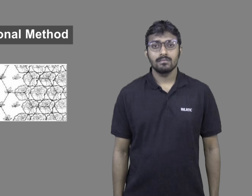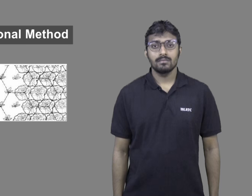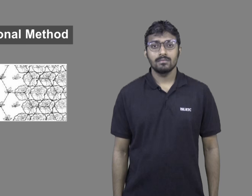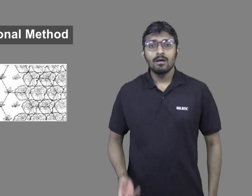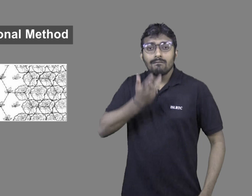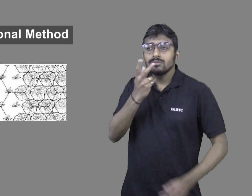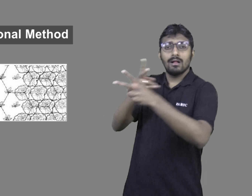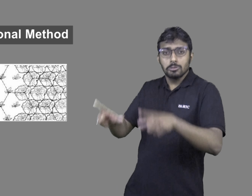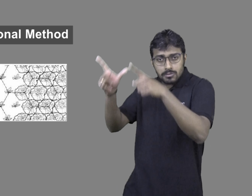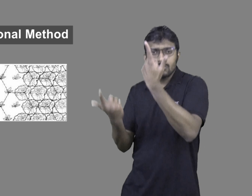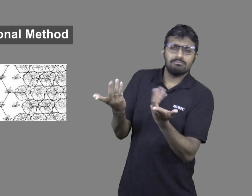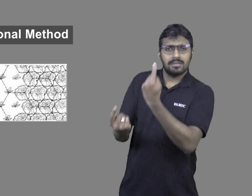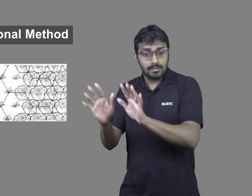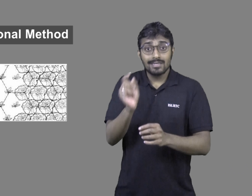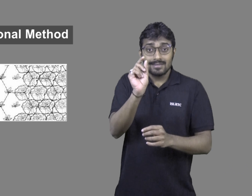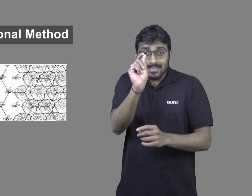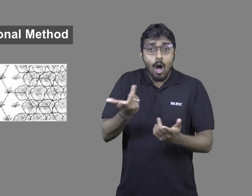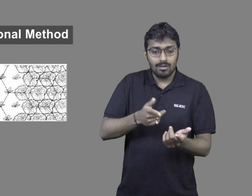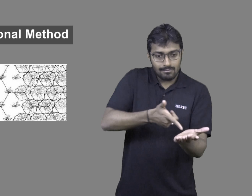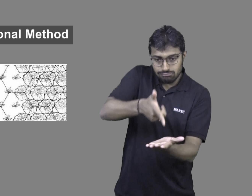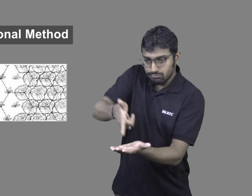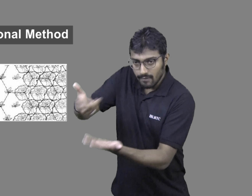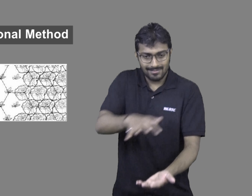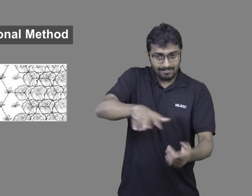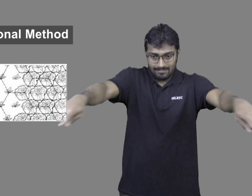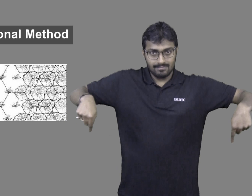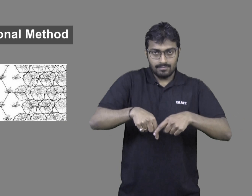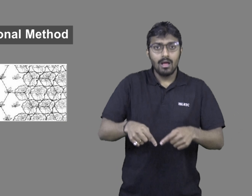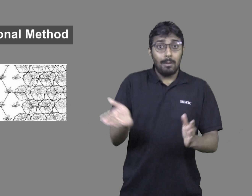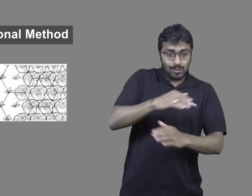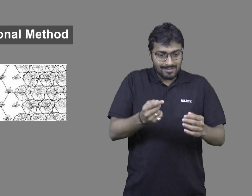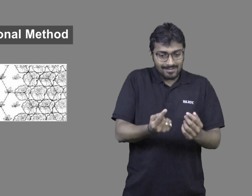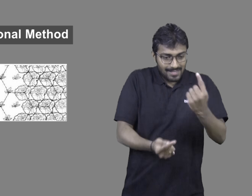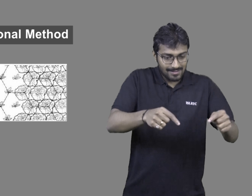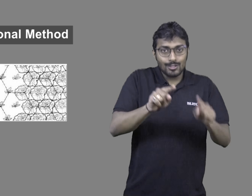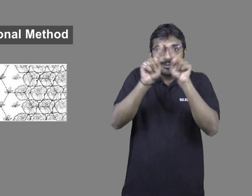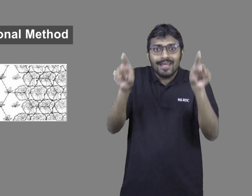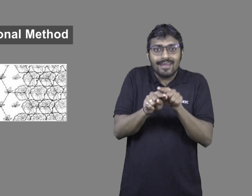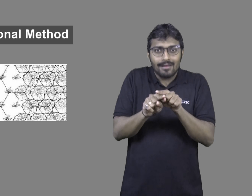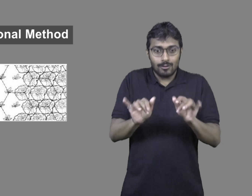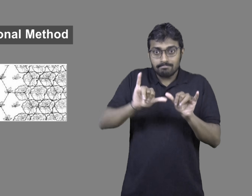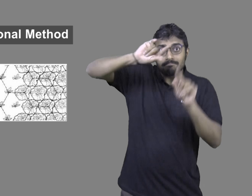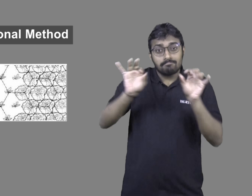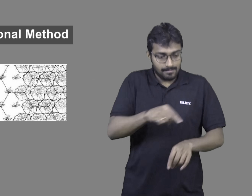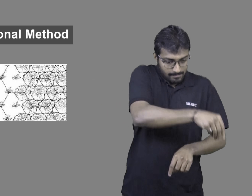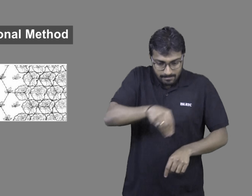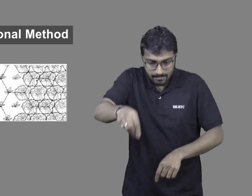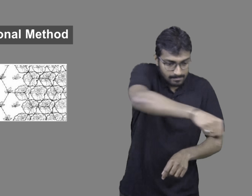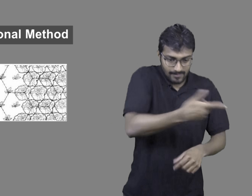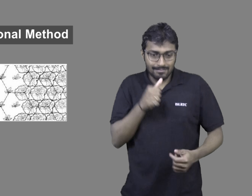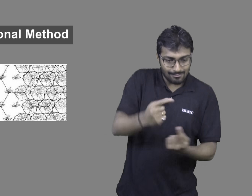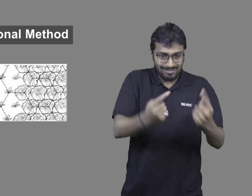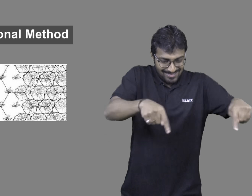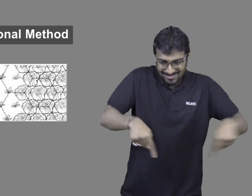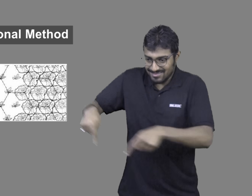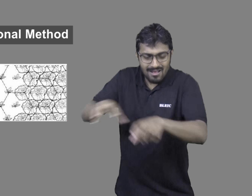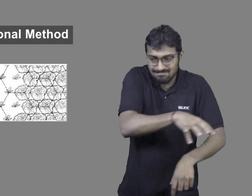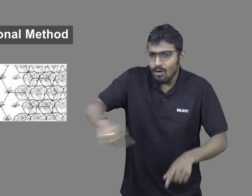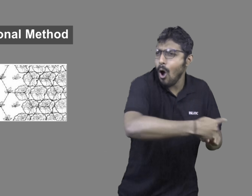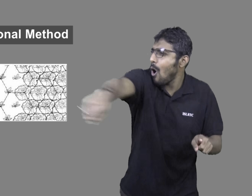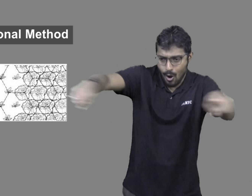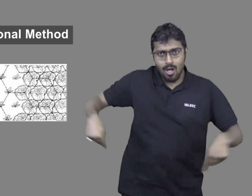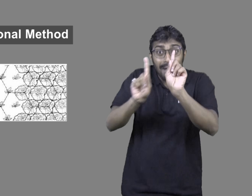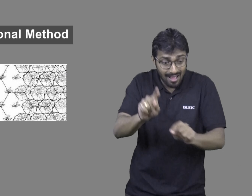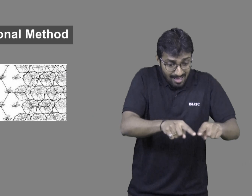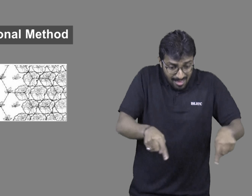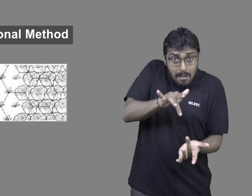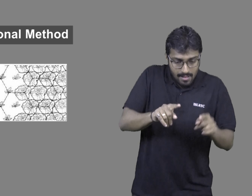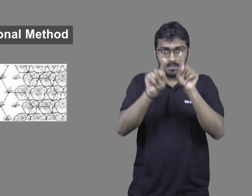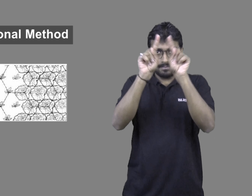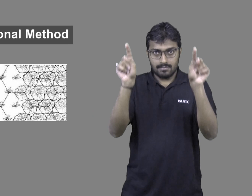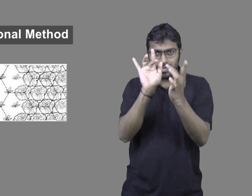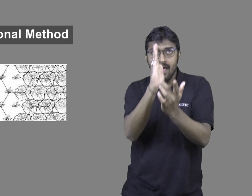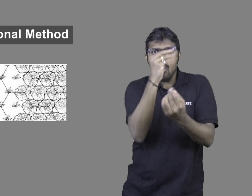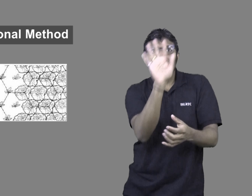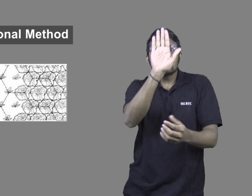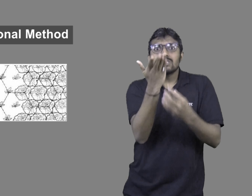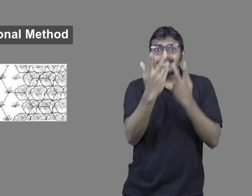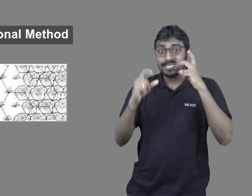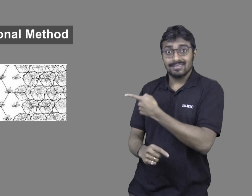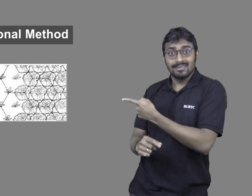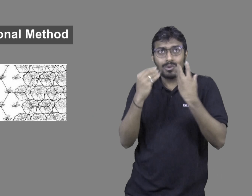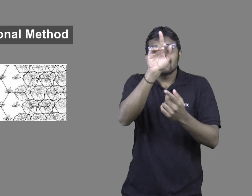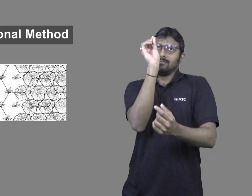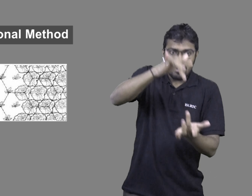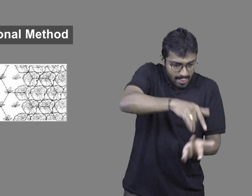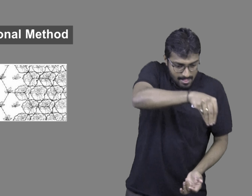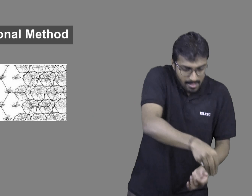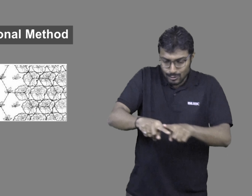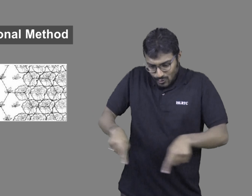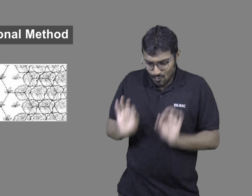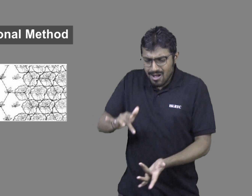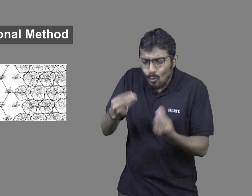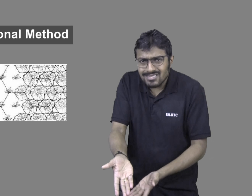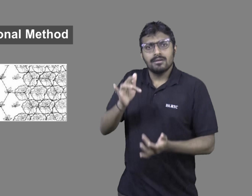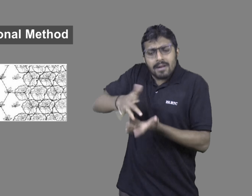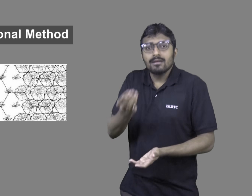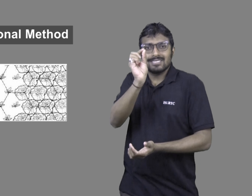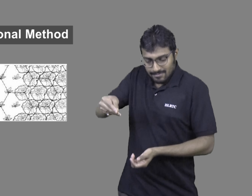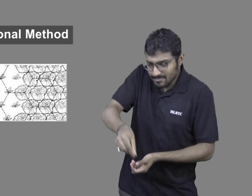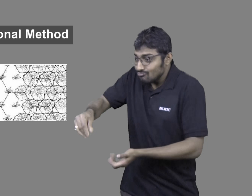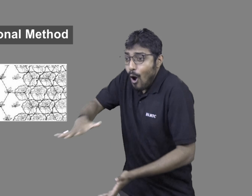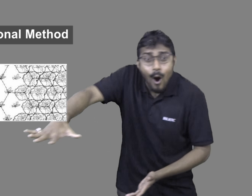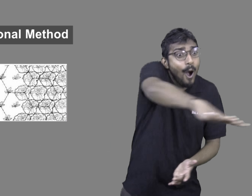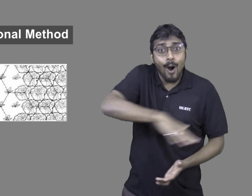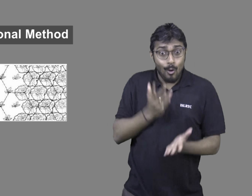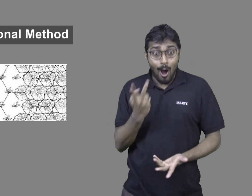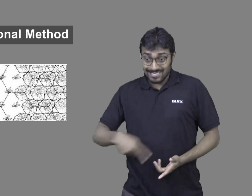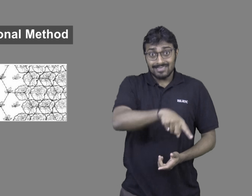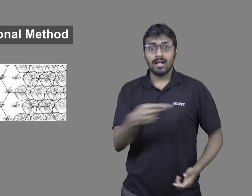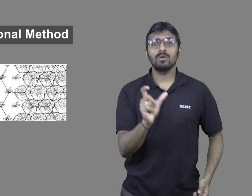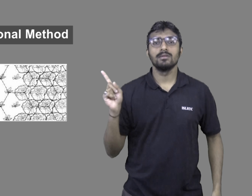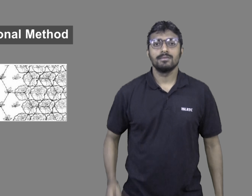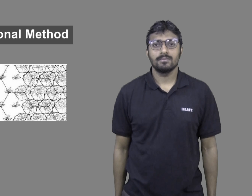Hexagonal Method